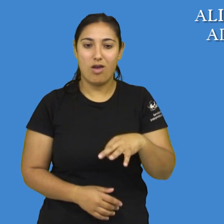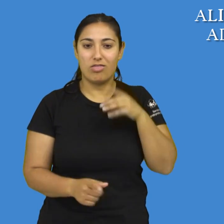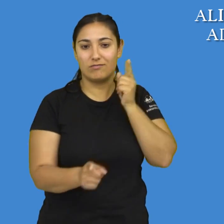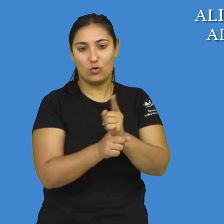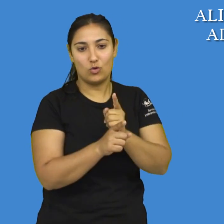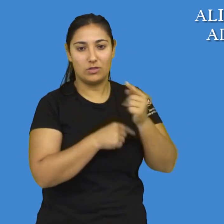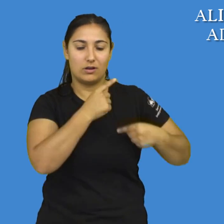contra